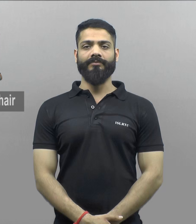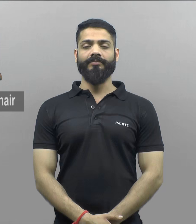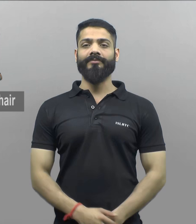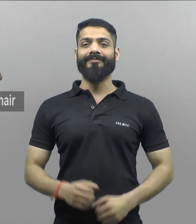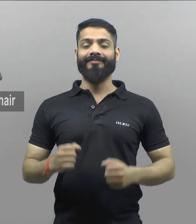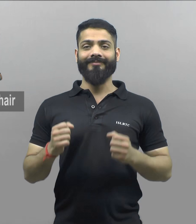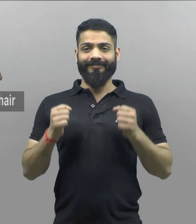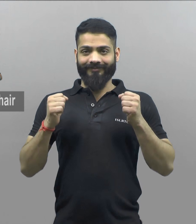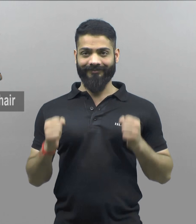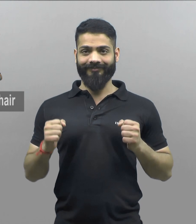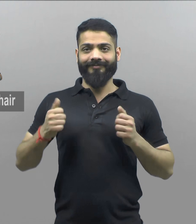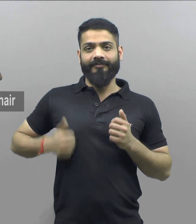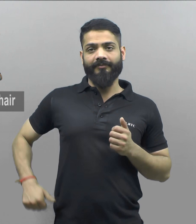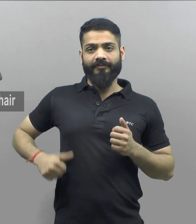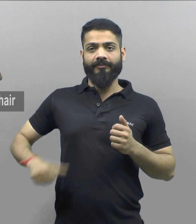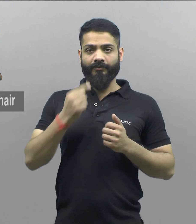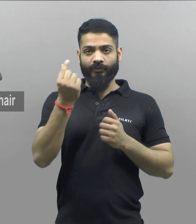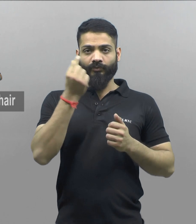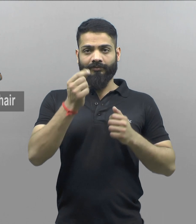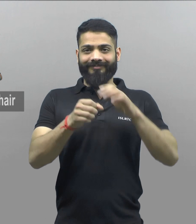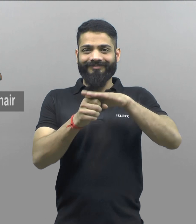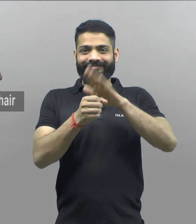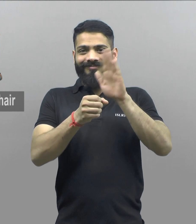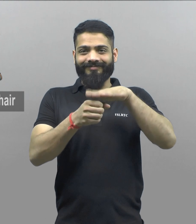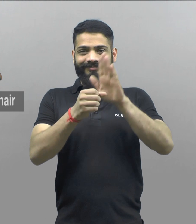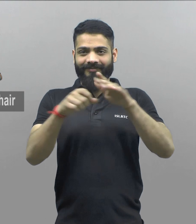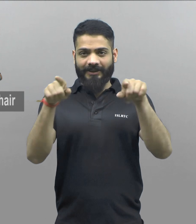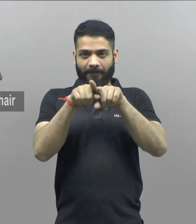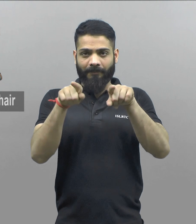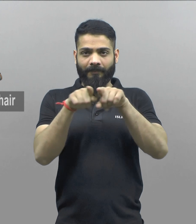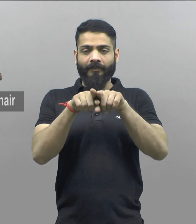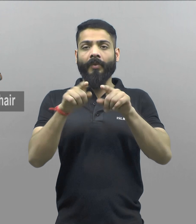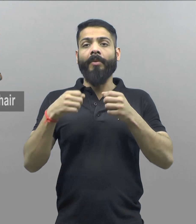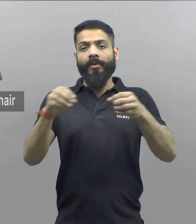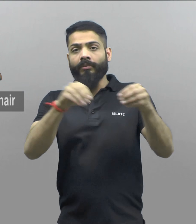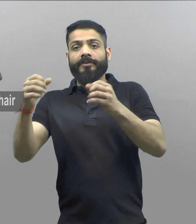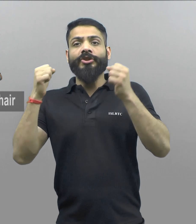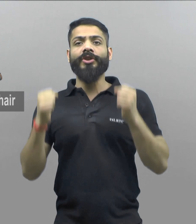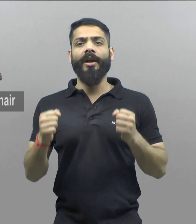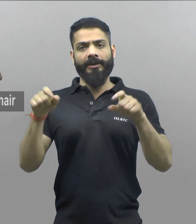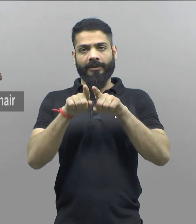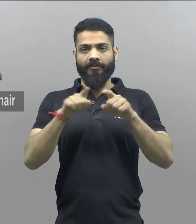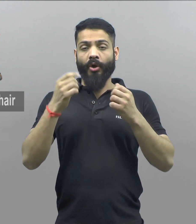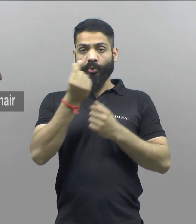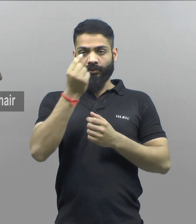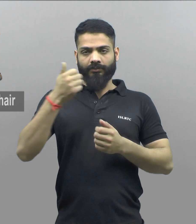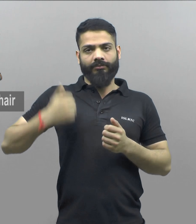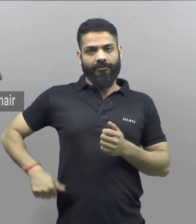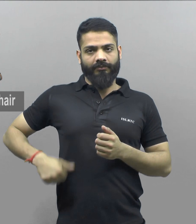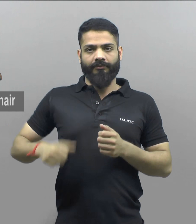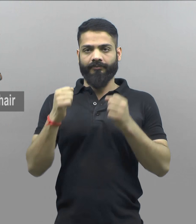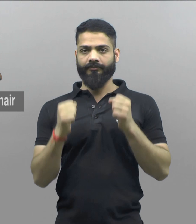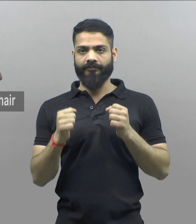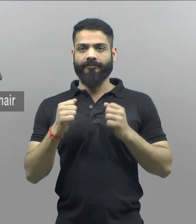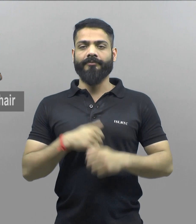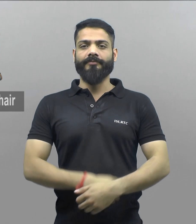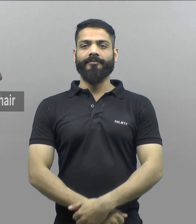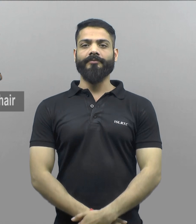Commode Chair